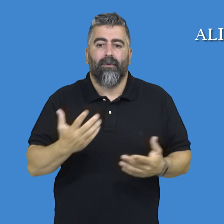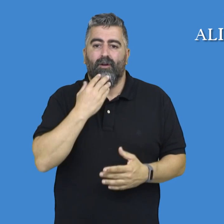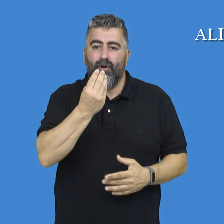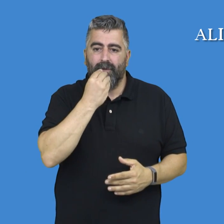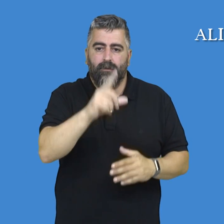comer